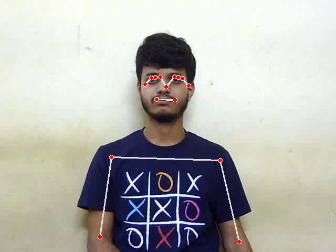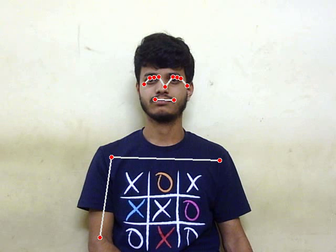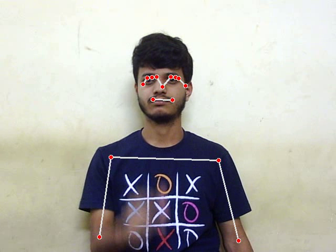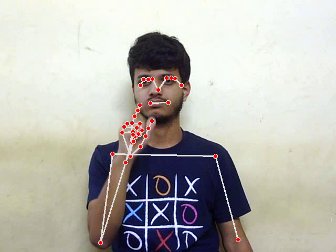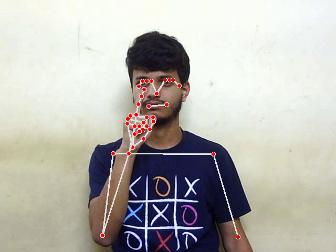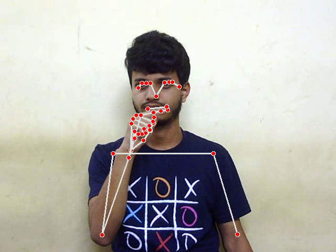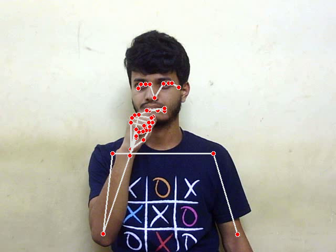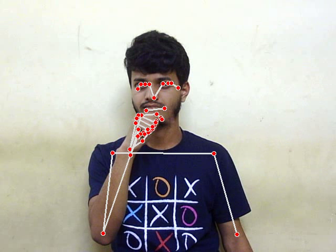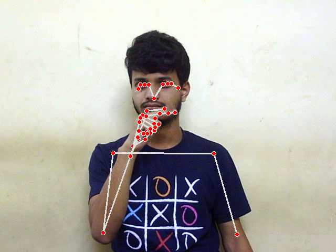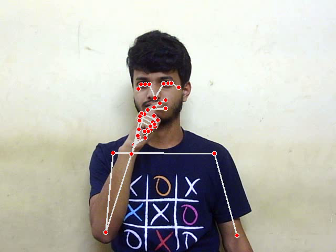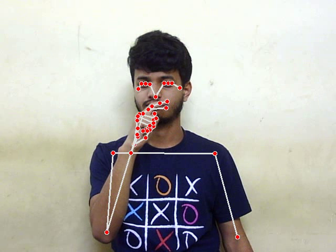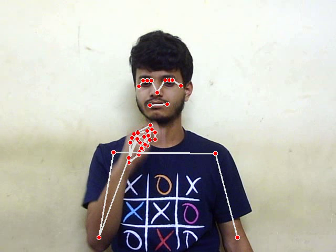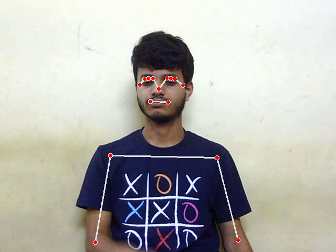who